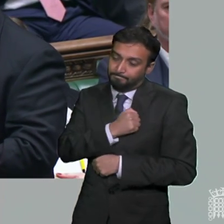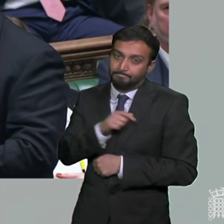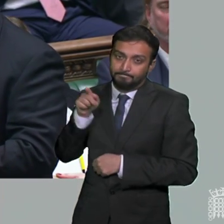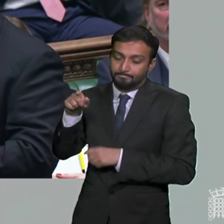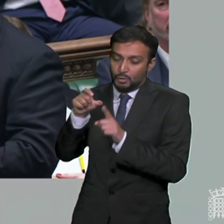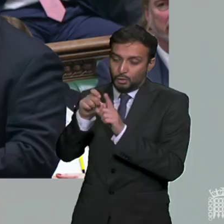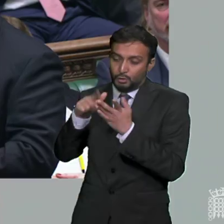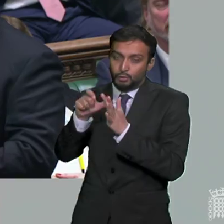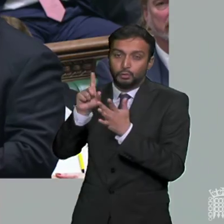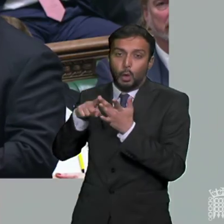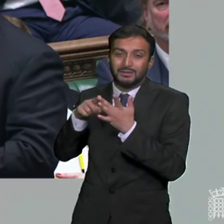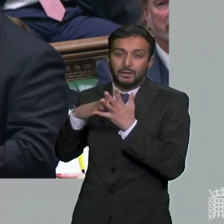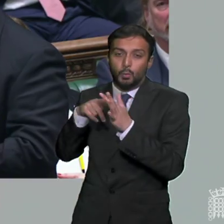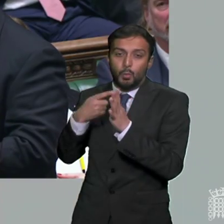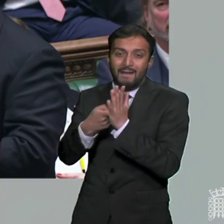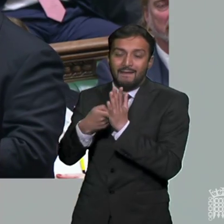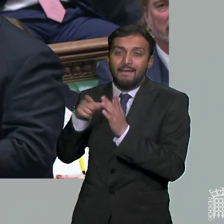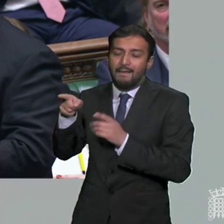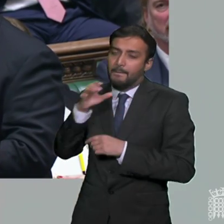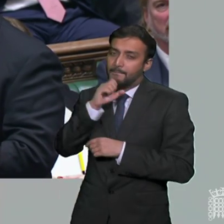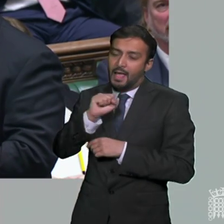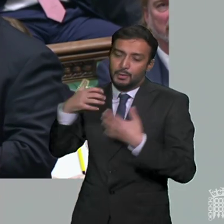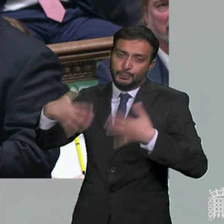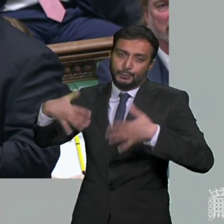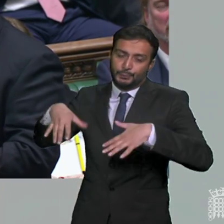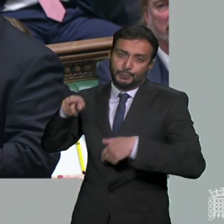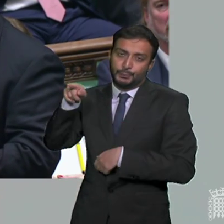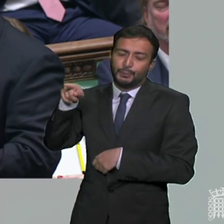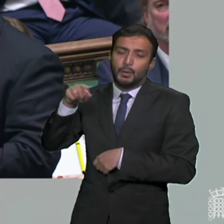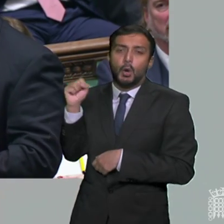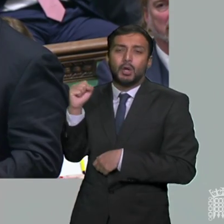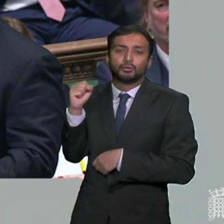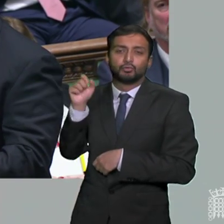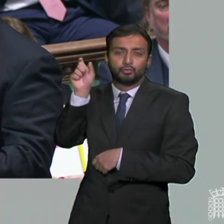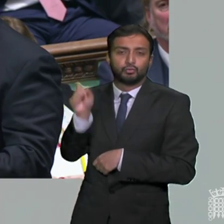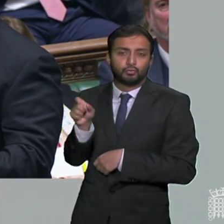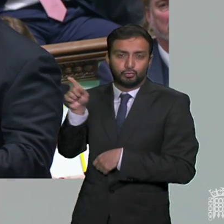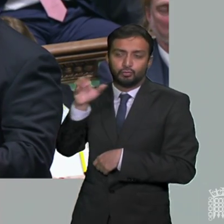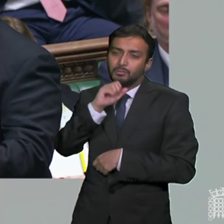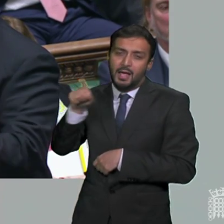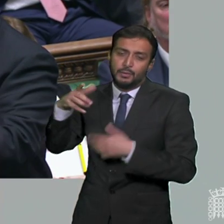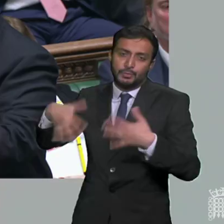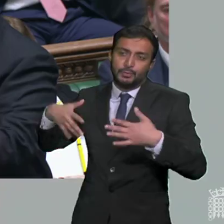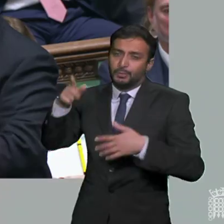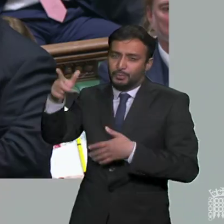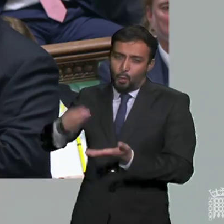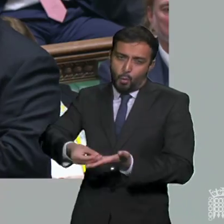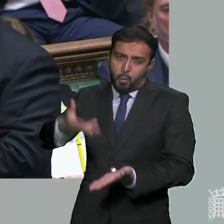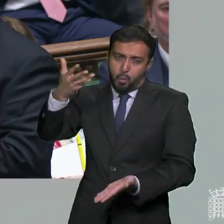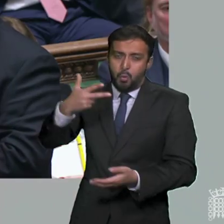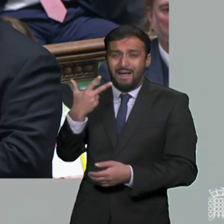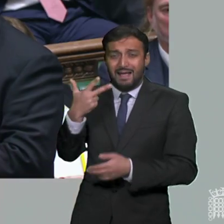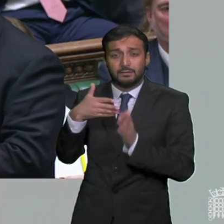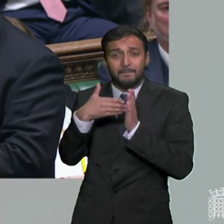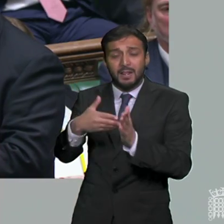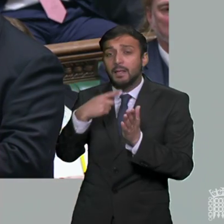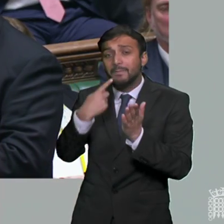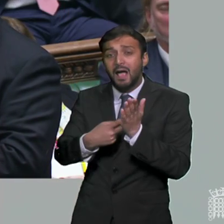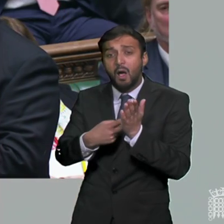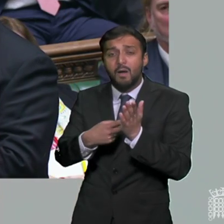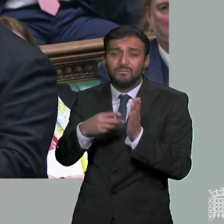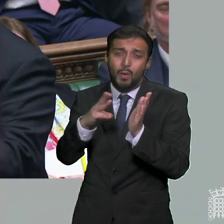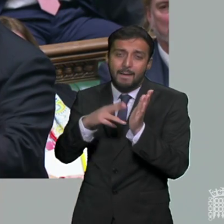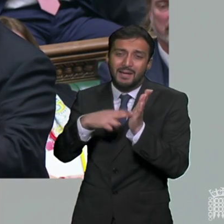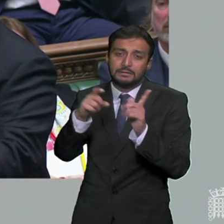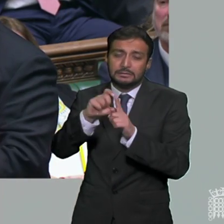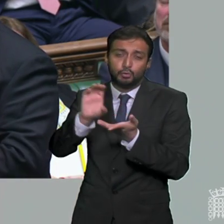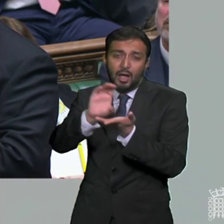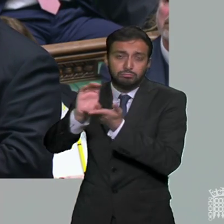He was an absolute giant of a man, an inspirational figure in Scottish rugby and someone who raised £8 million for motor neurone disease charities over the past six years.